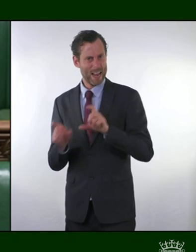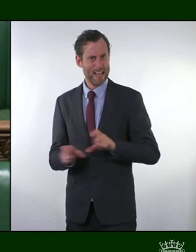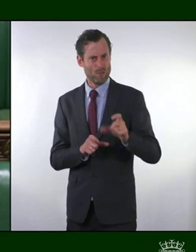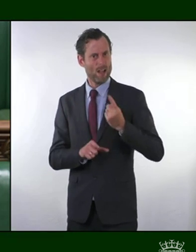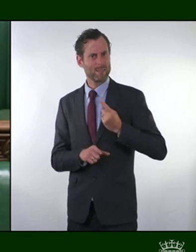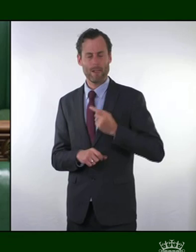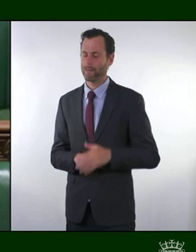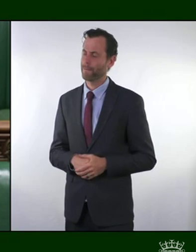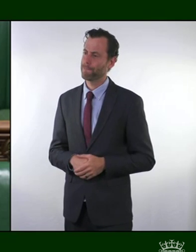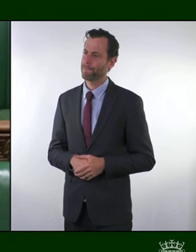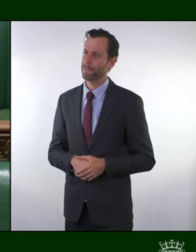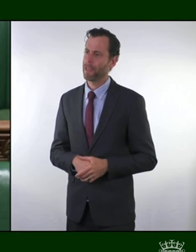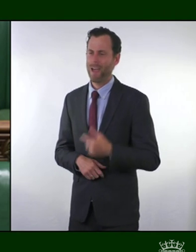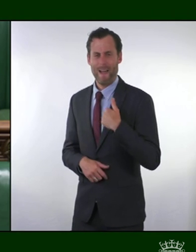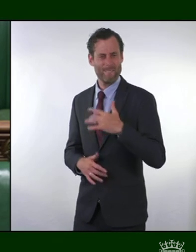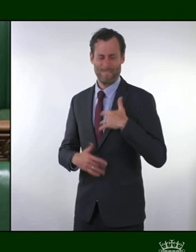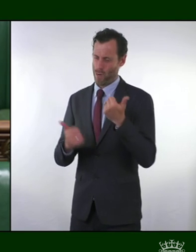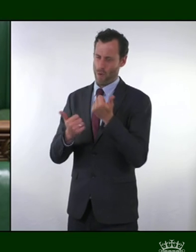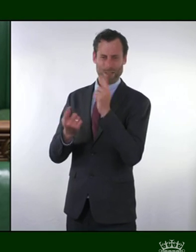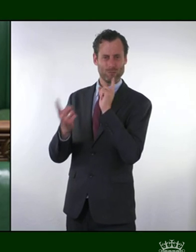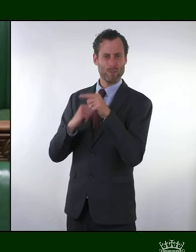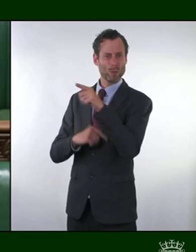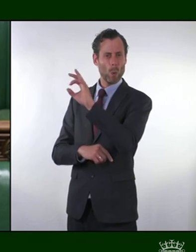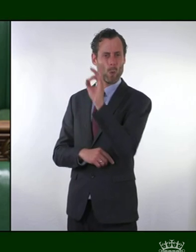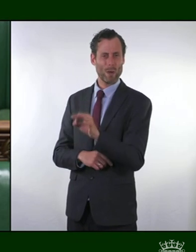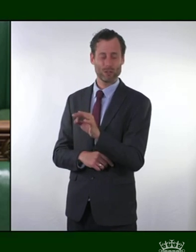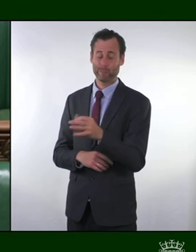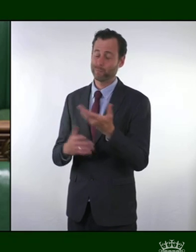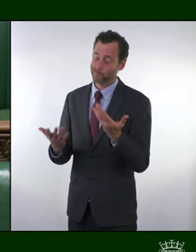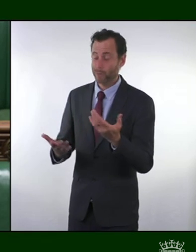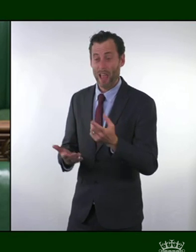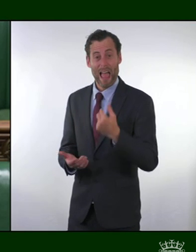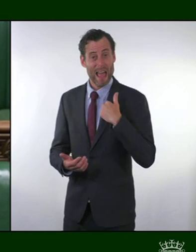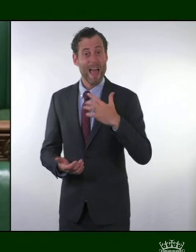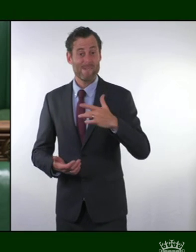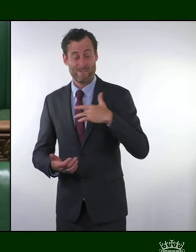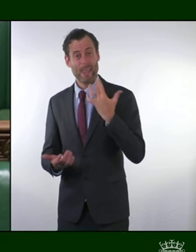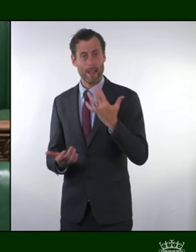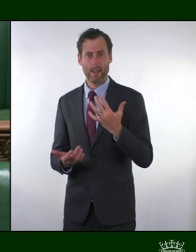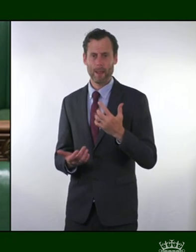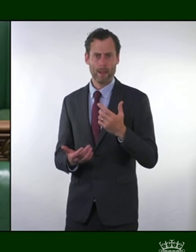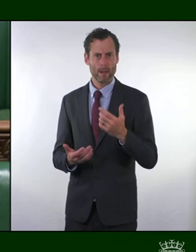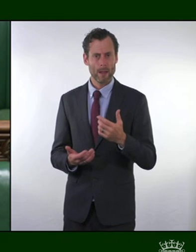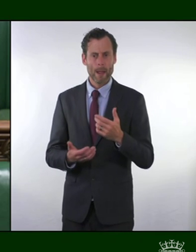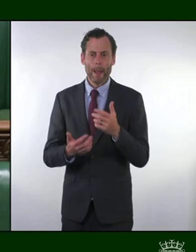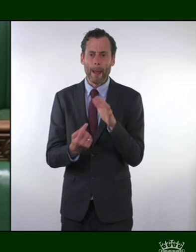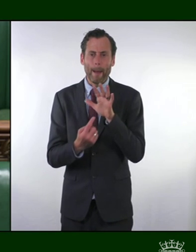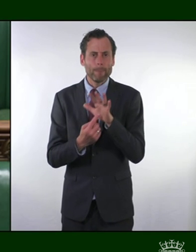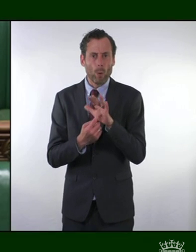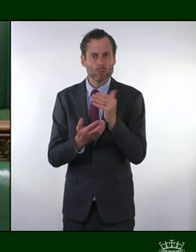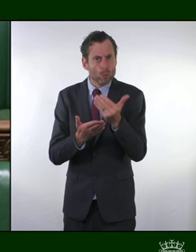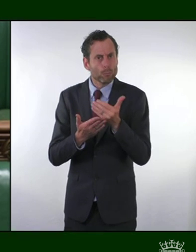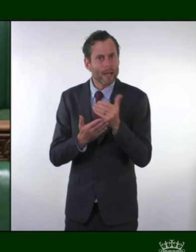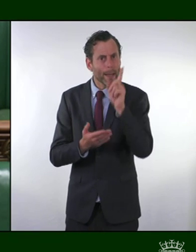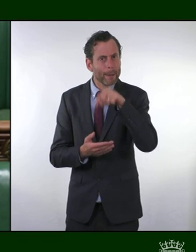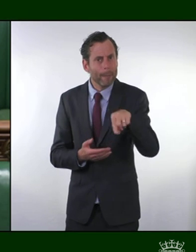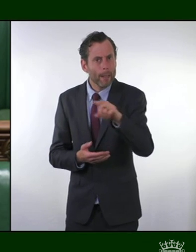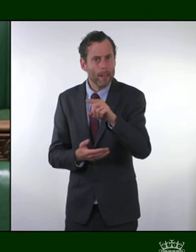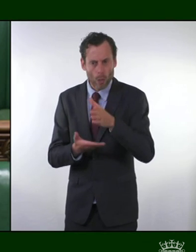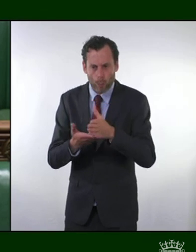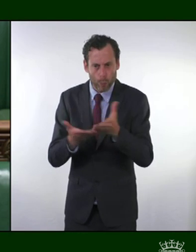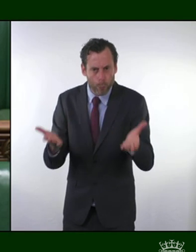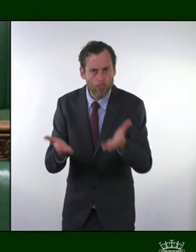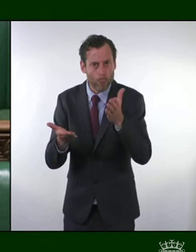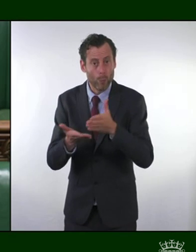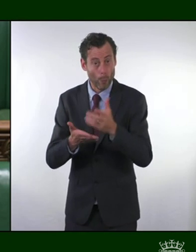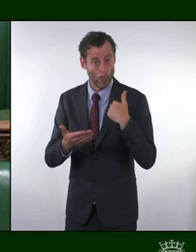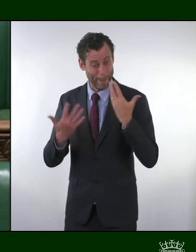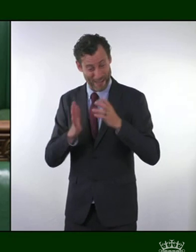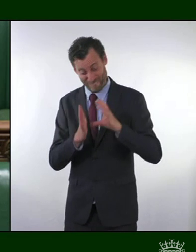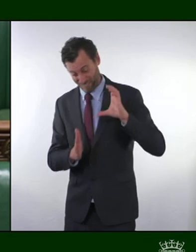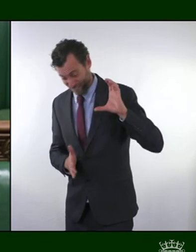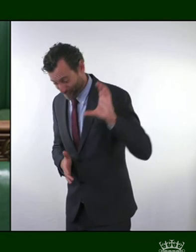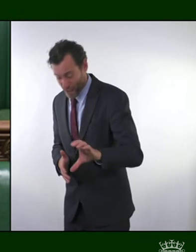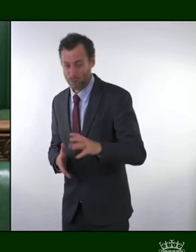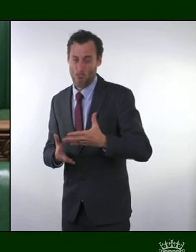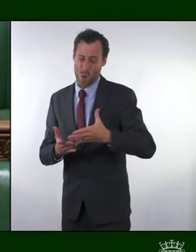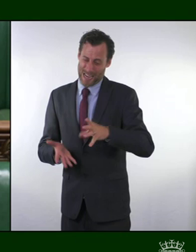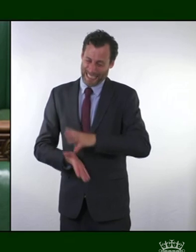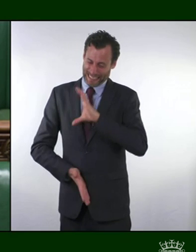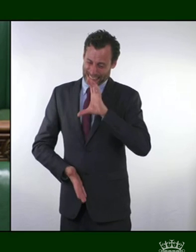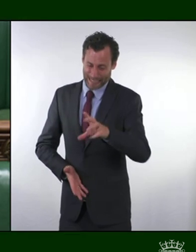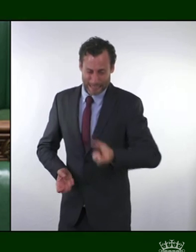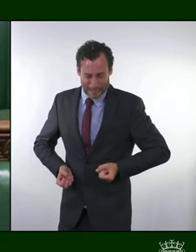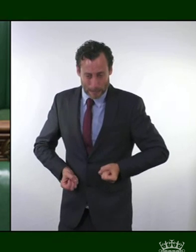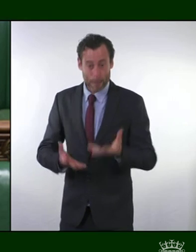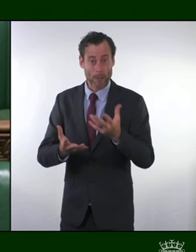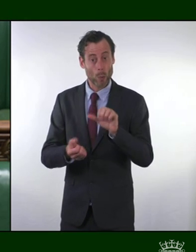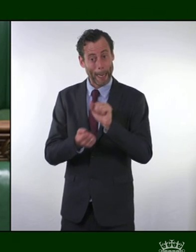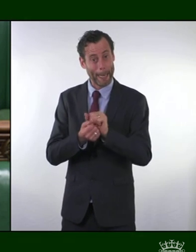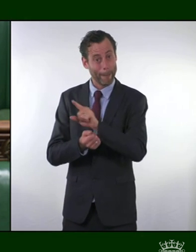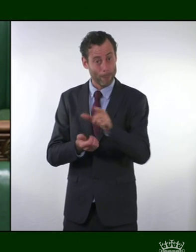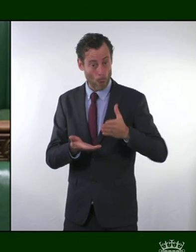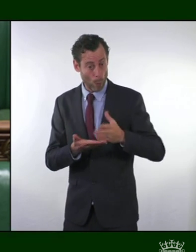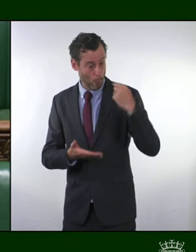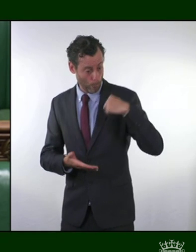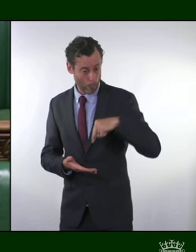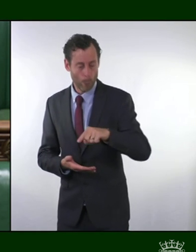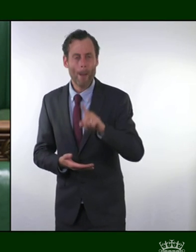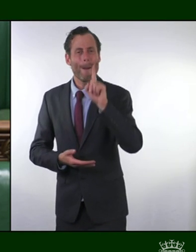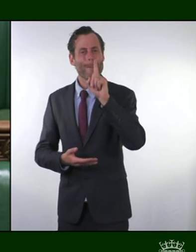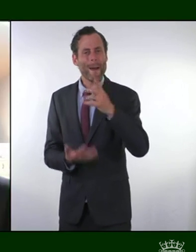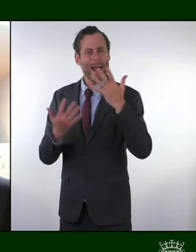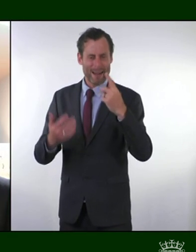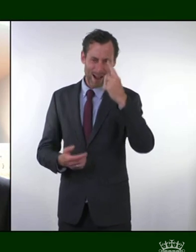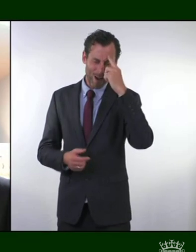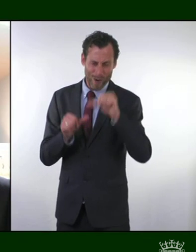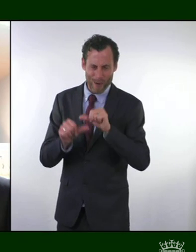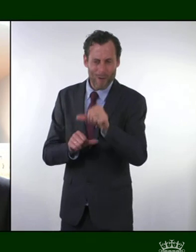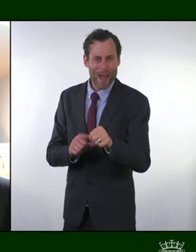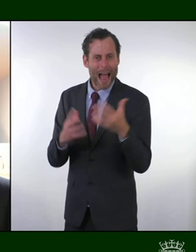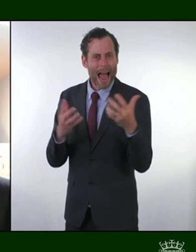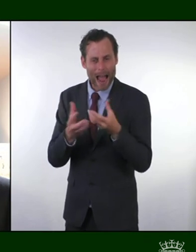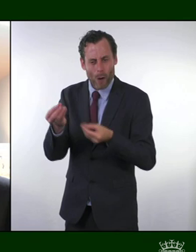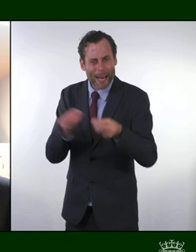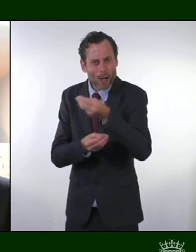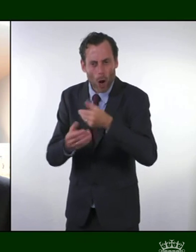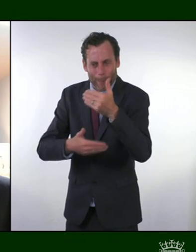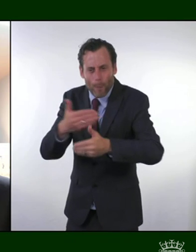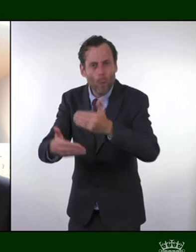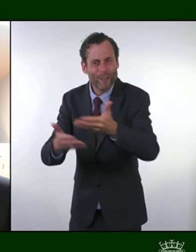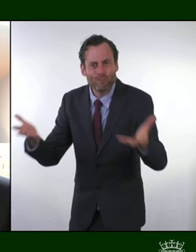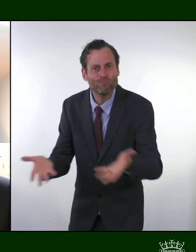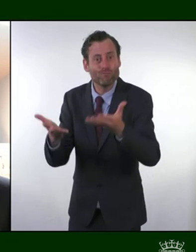I believe it is absolutely essential that we invest in our people and protect them from the effects of this epidemic, as we have done at huge expenditure, quite rightly, but it is also essential that we get the economy moving, including in Scotland.